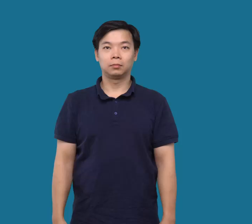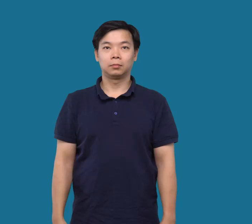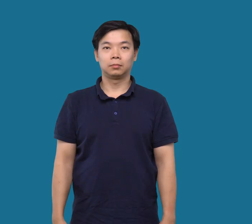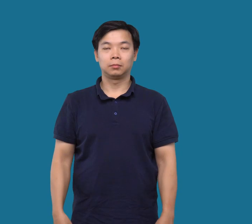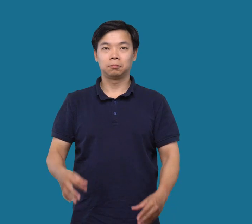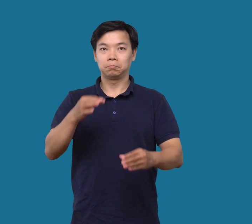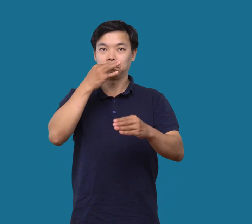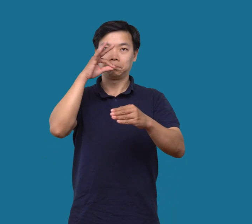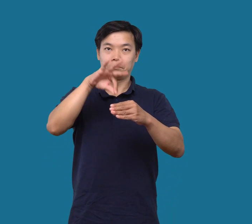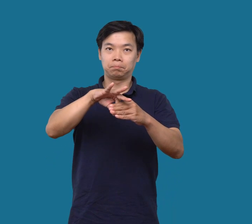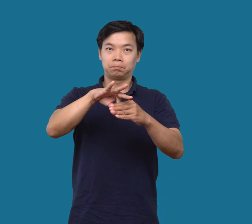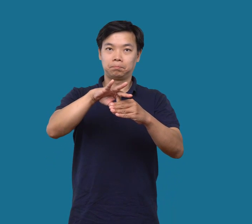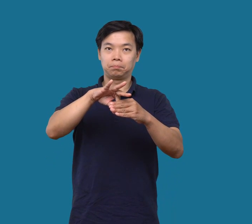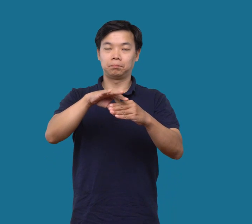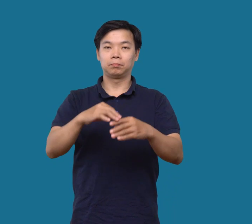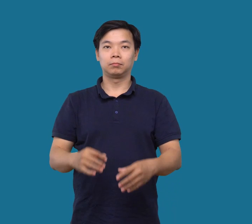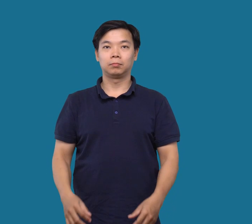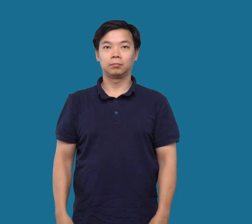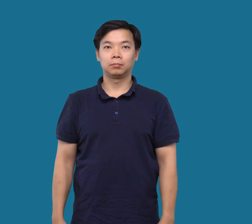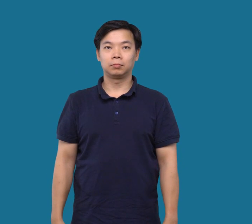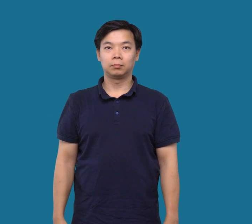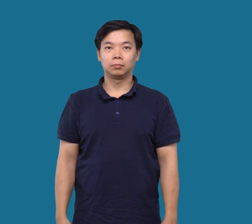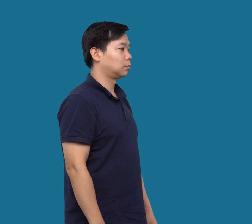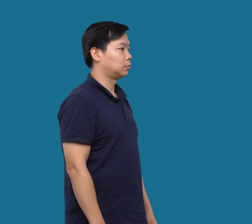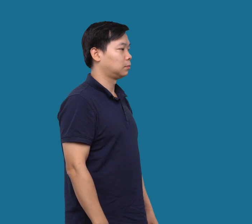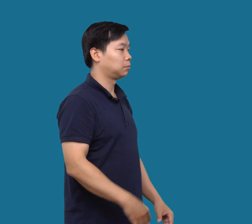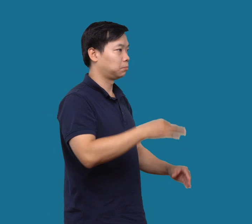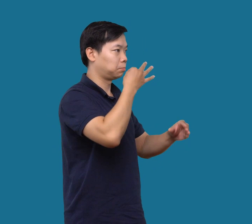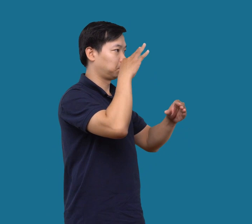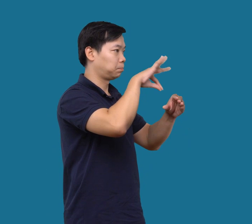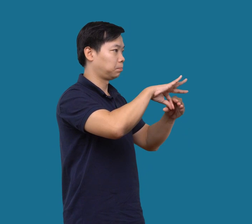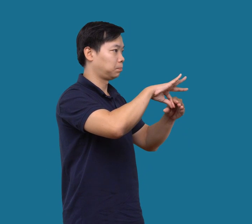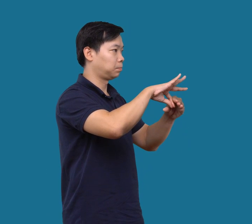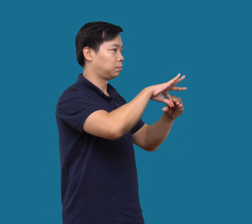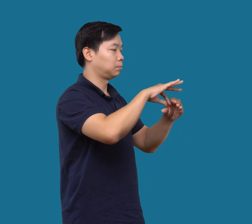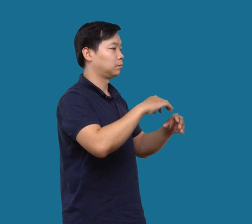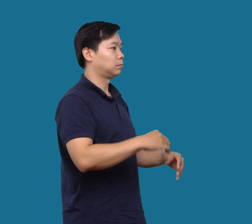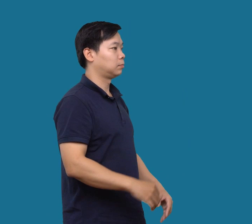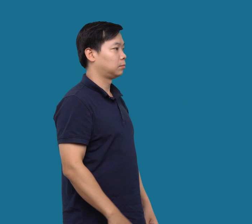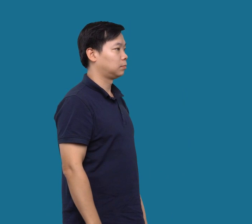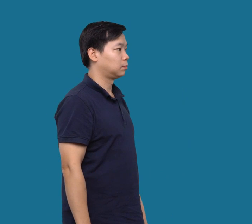mật khẩu